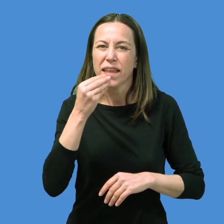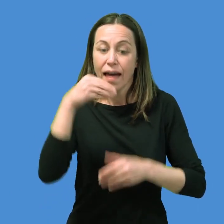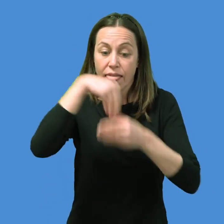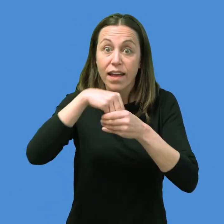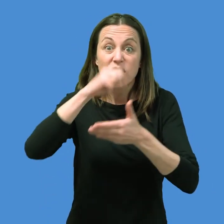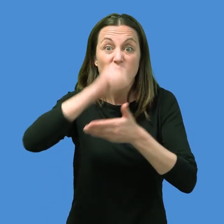dentro